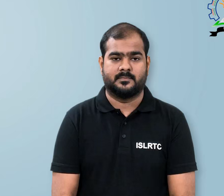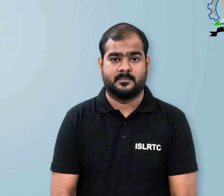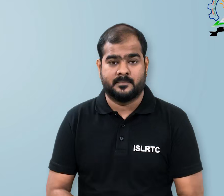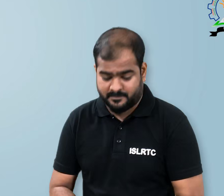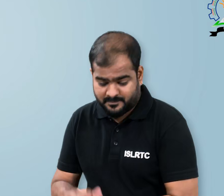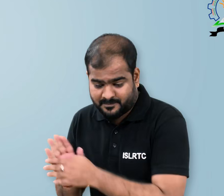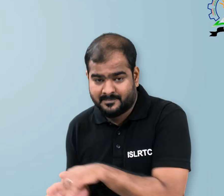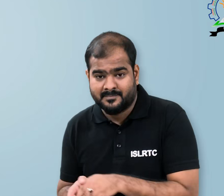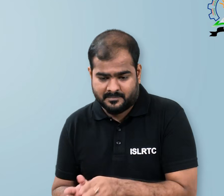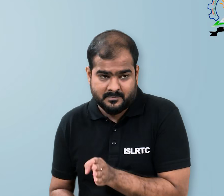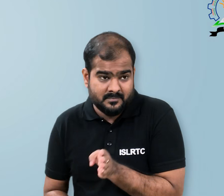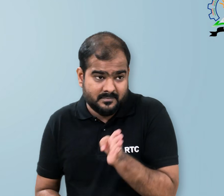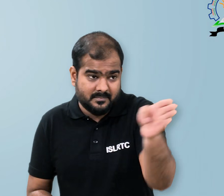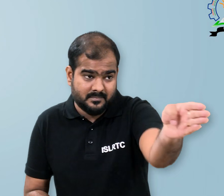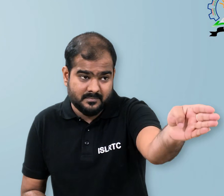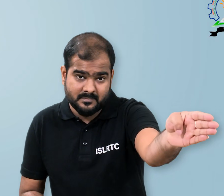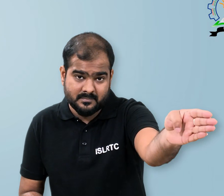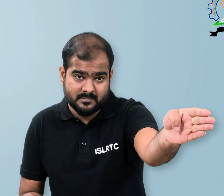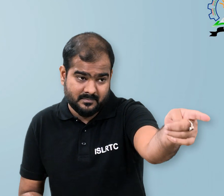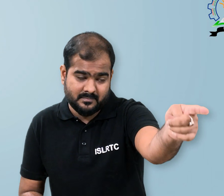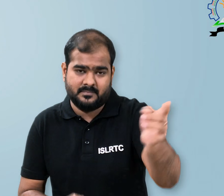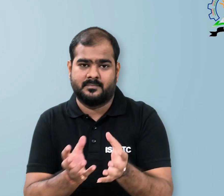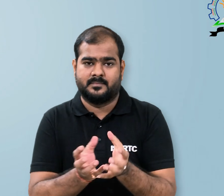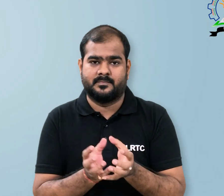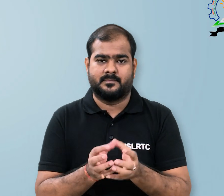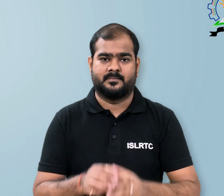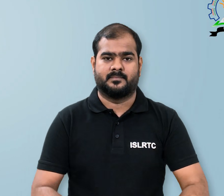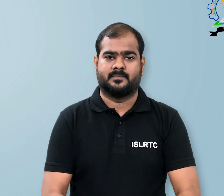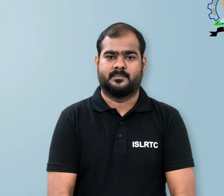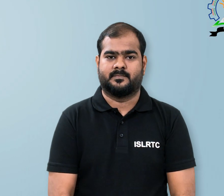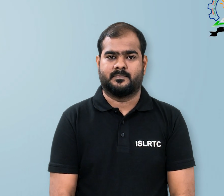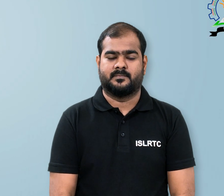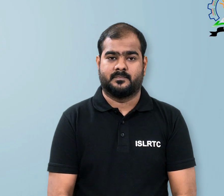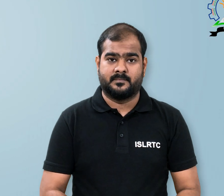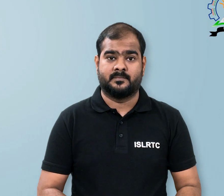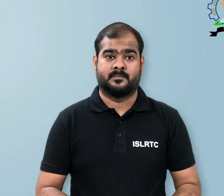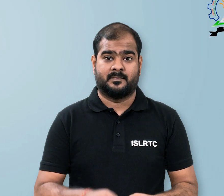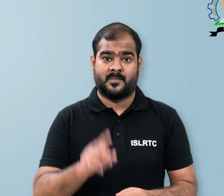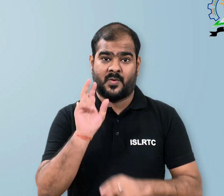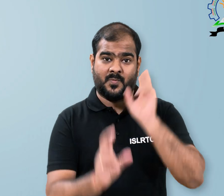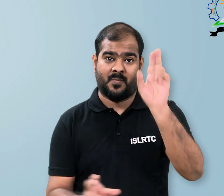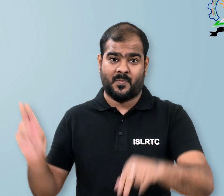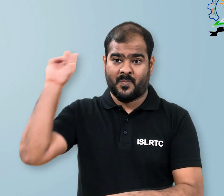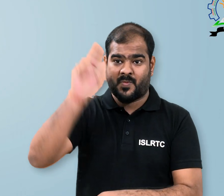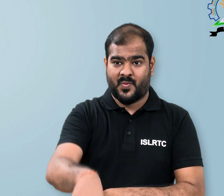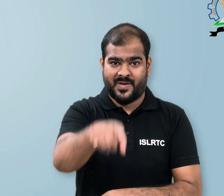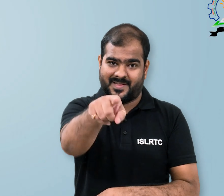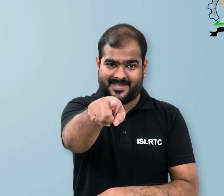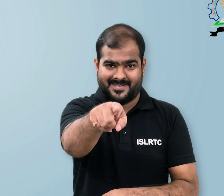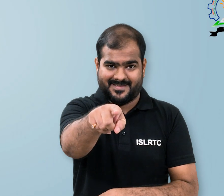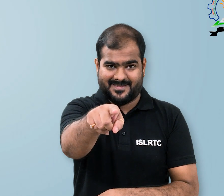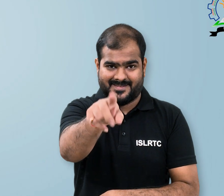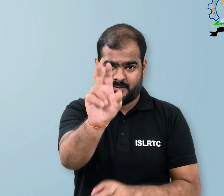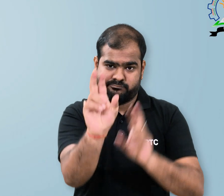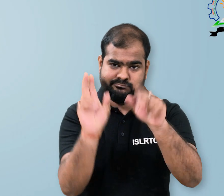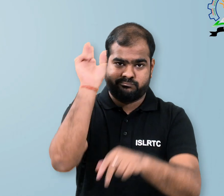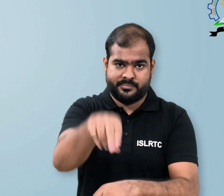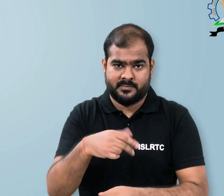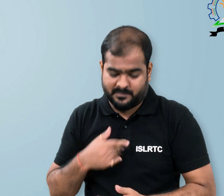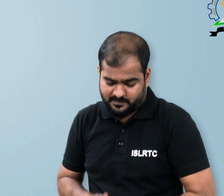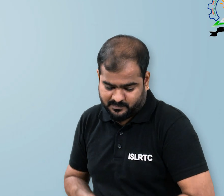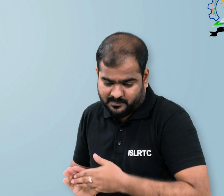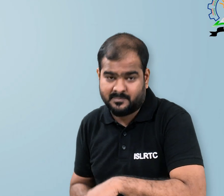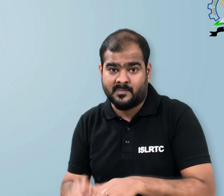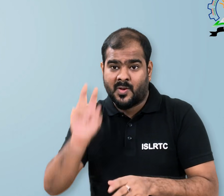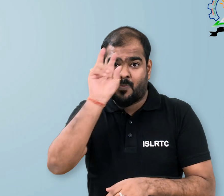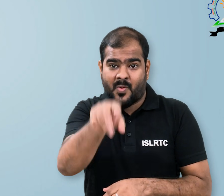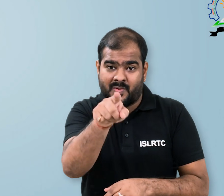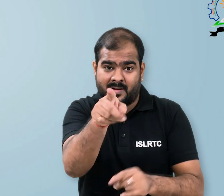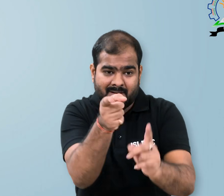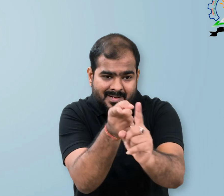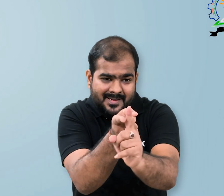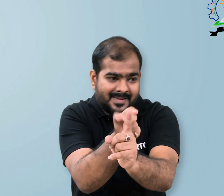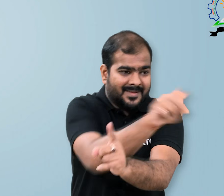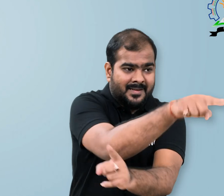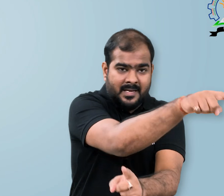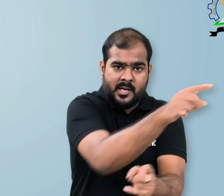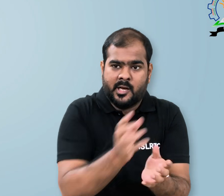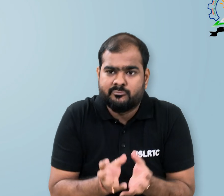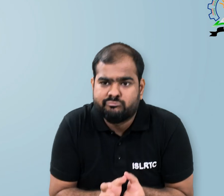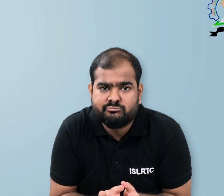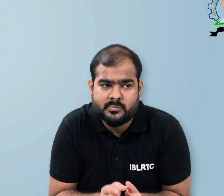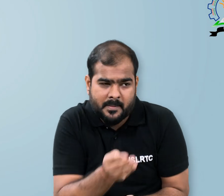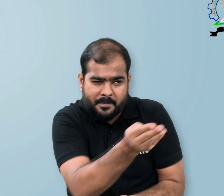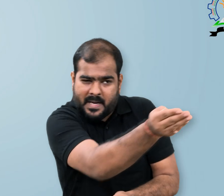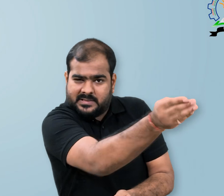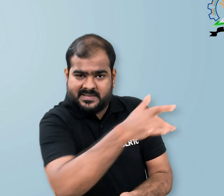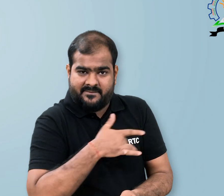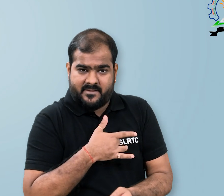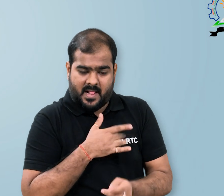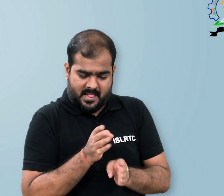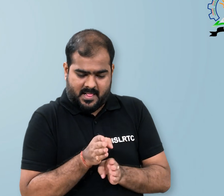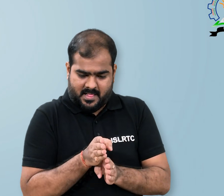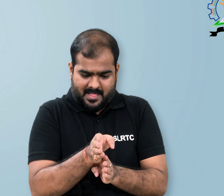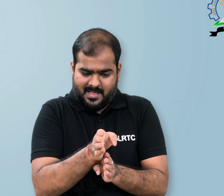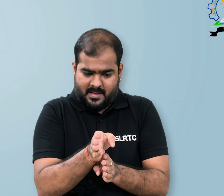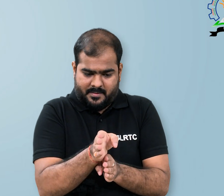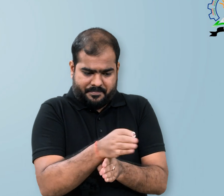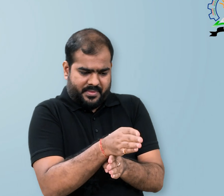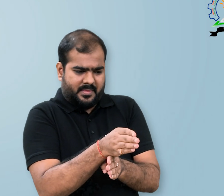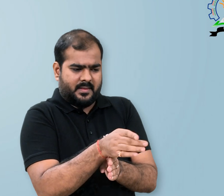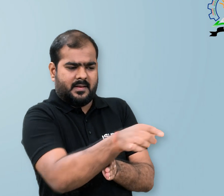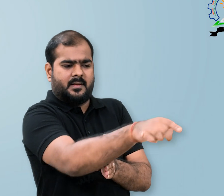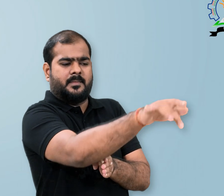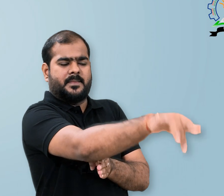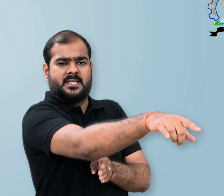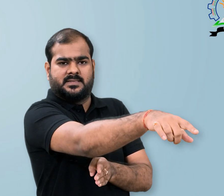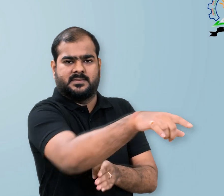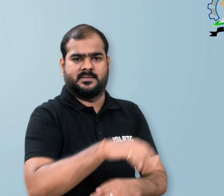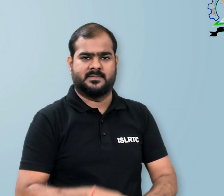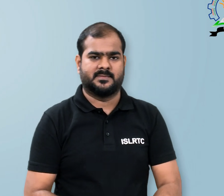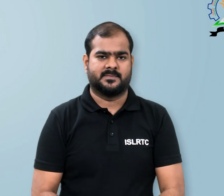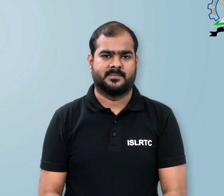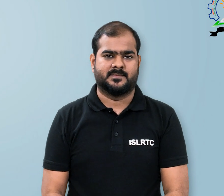Mid On A fielding position on the leg side, closer to the bowler.